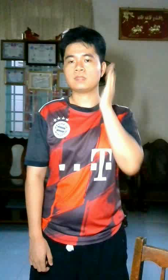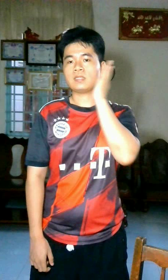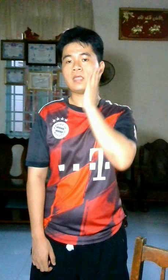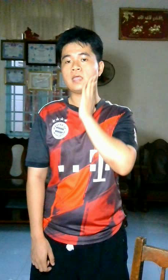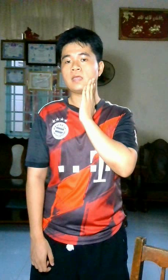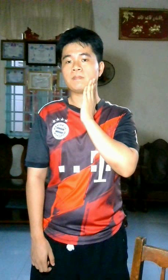dep